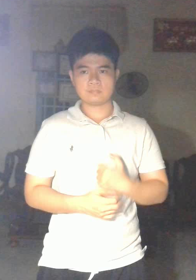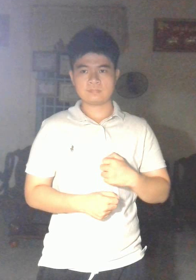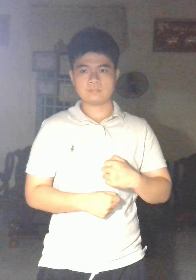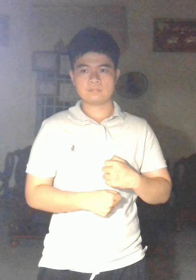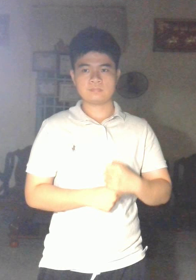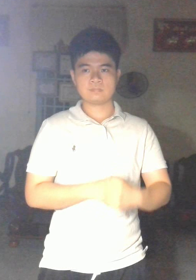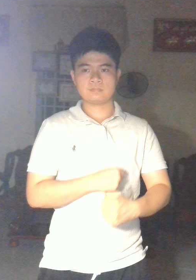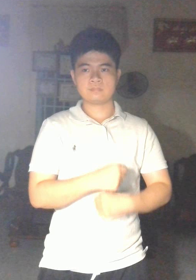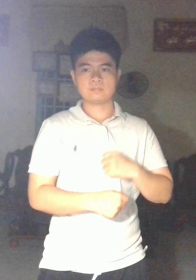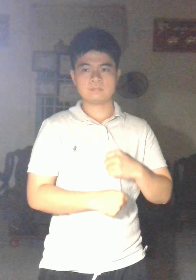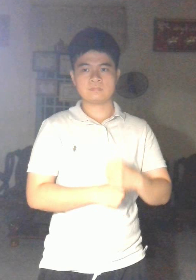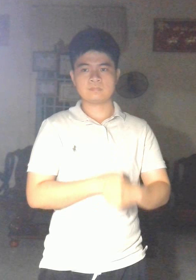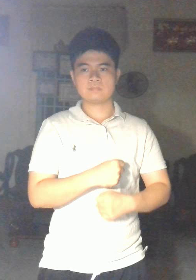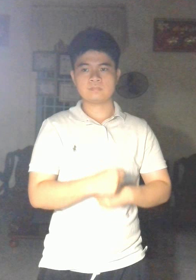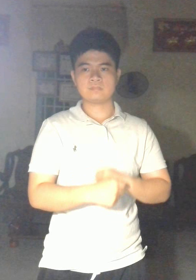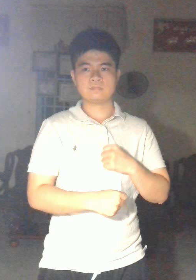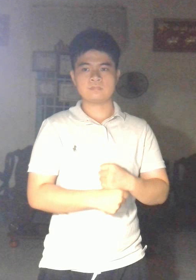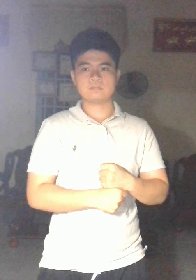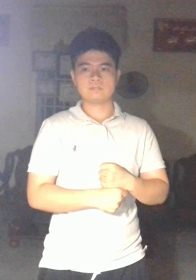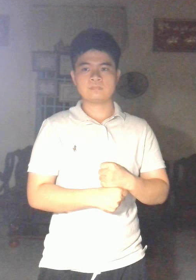quanh nam